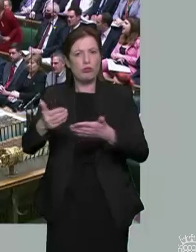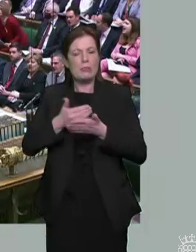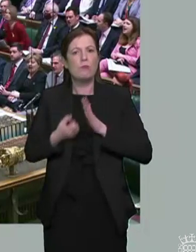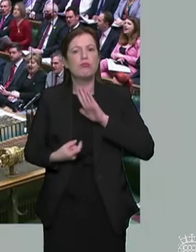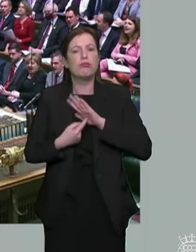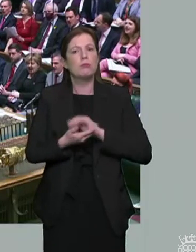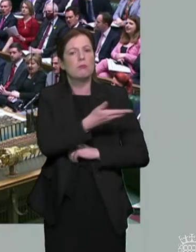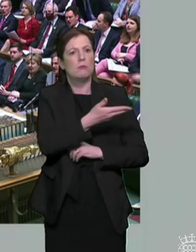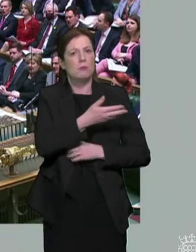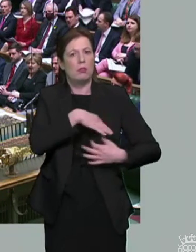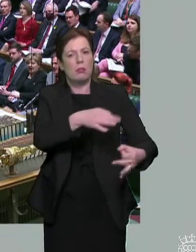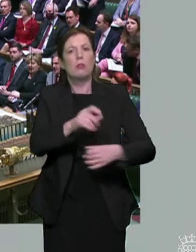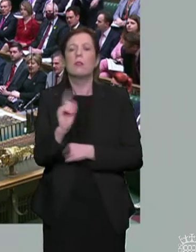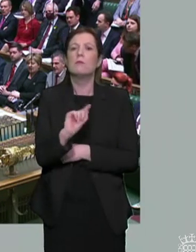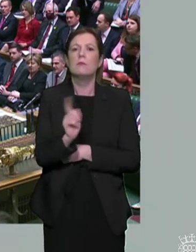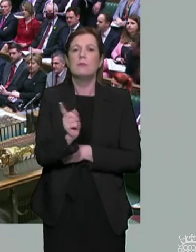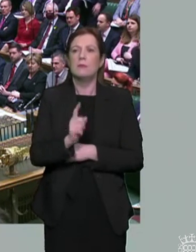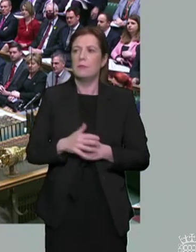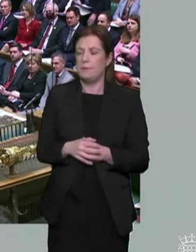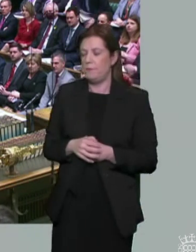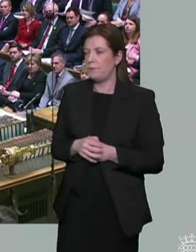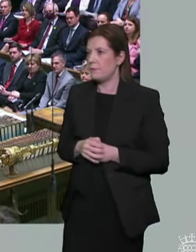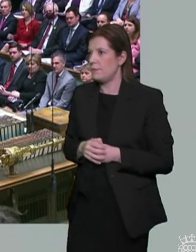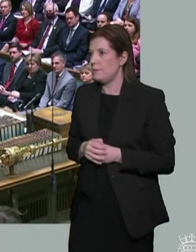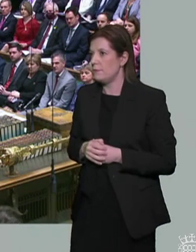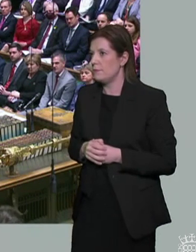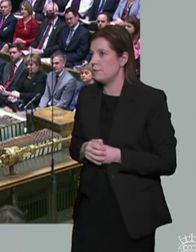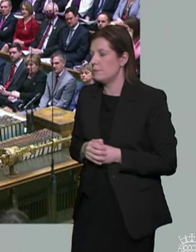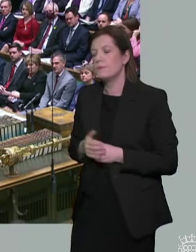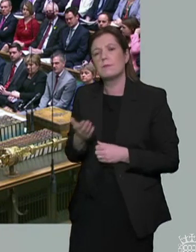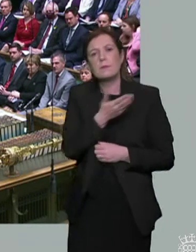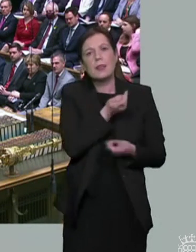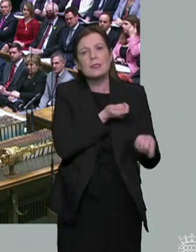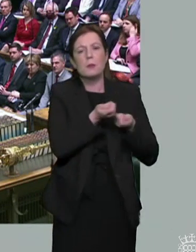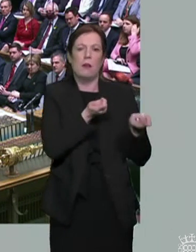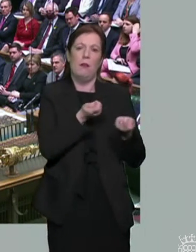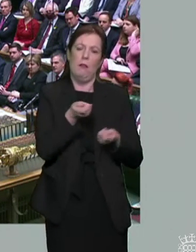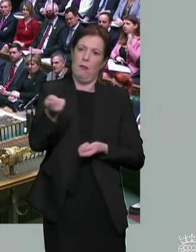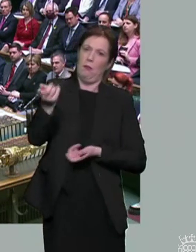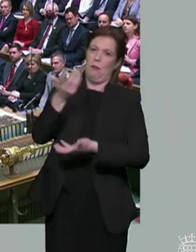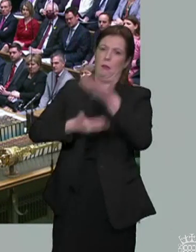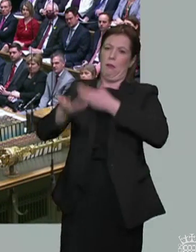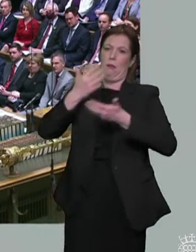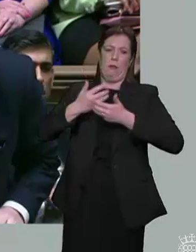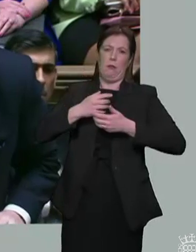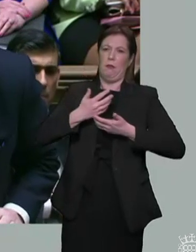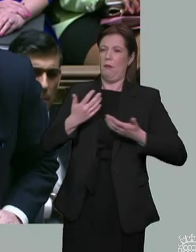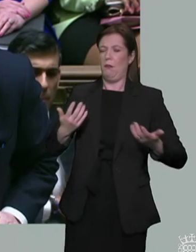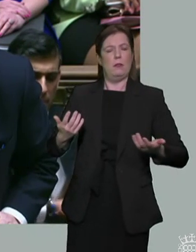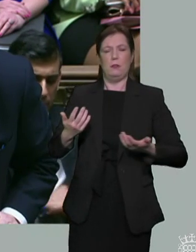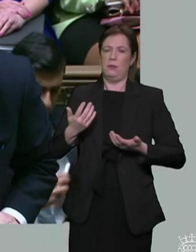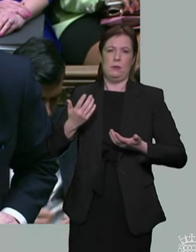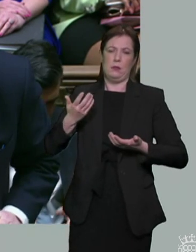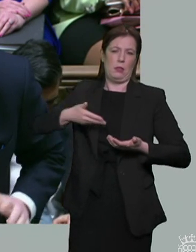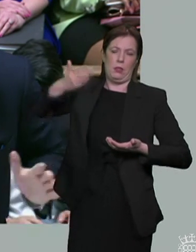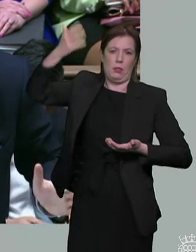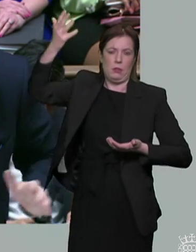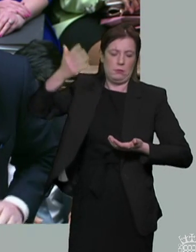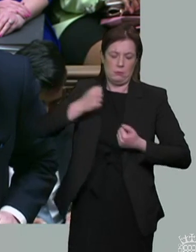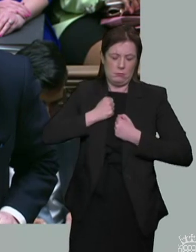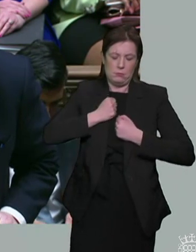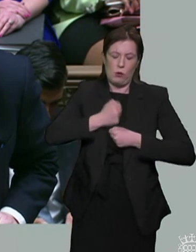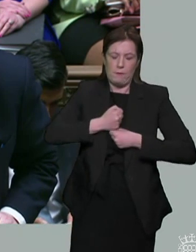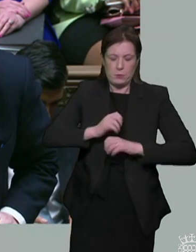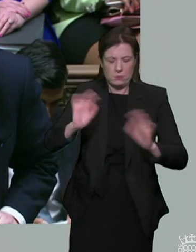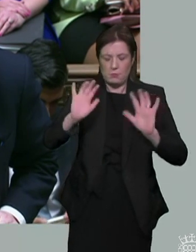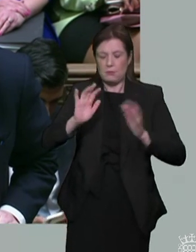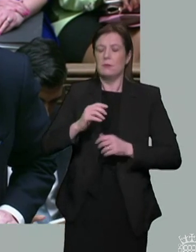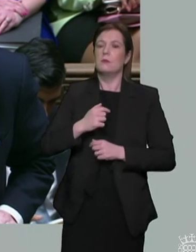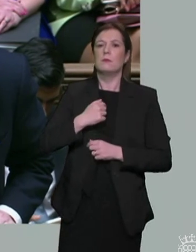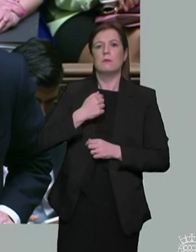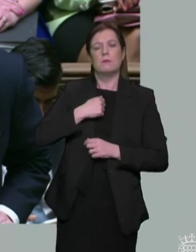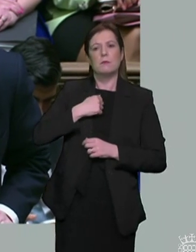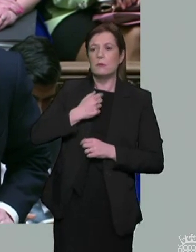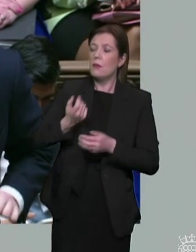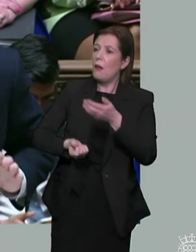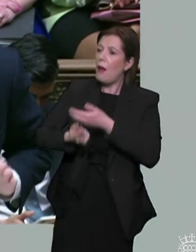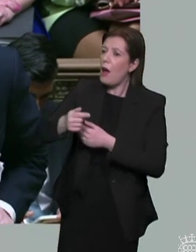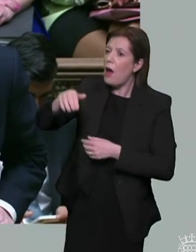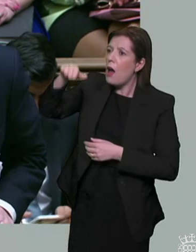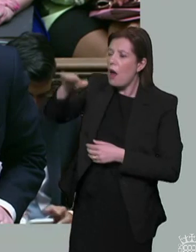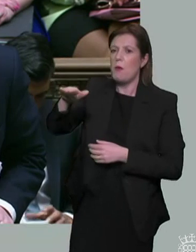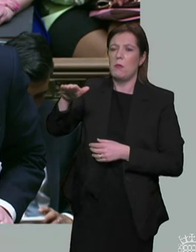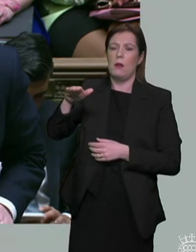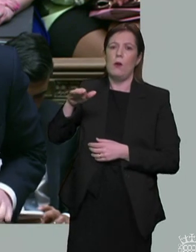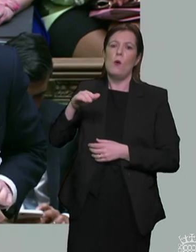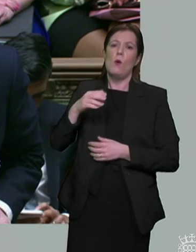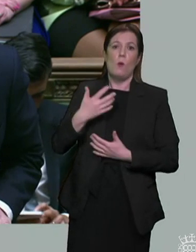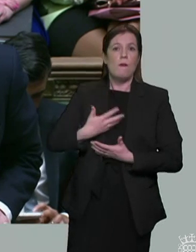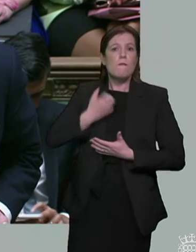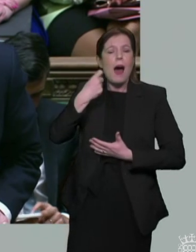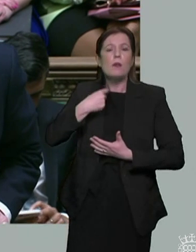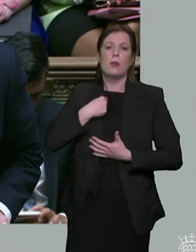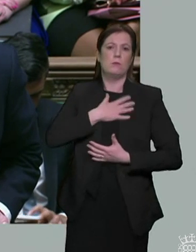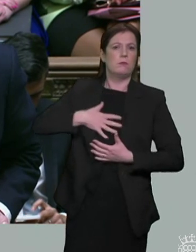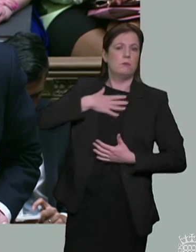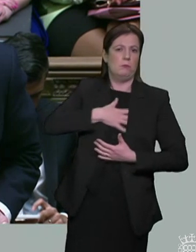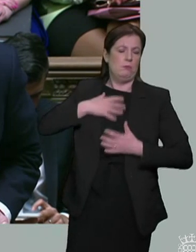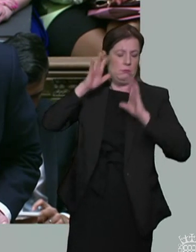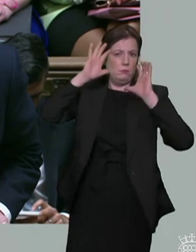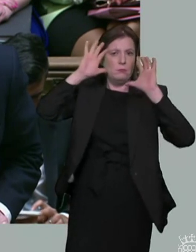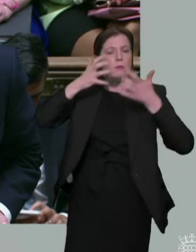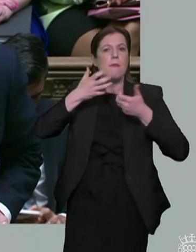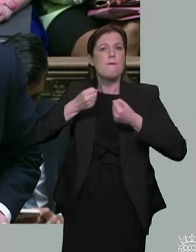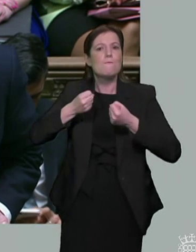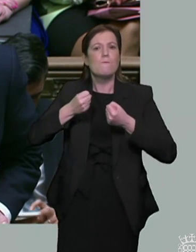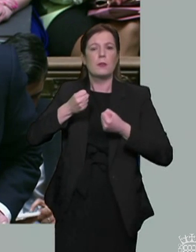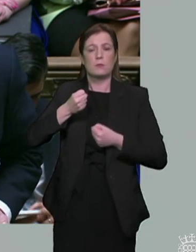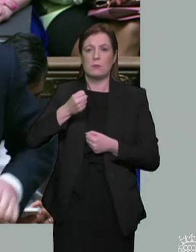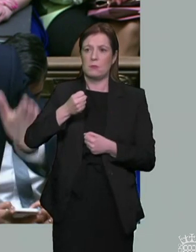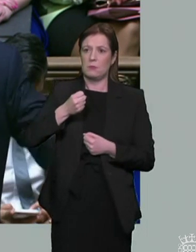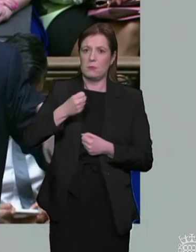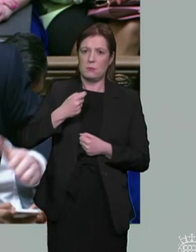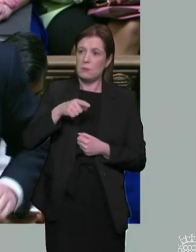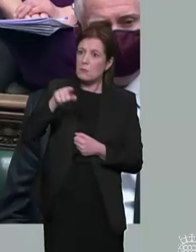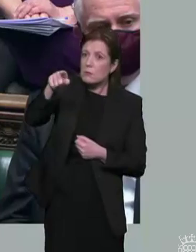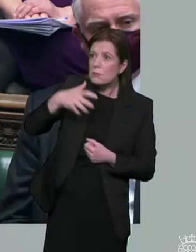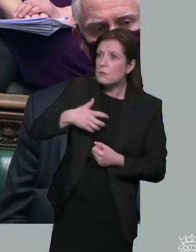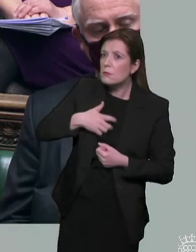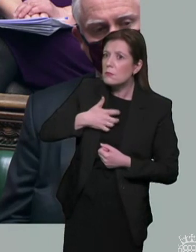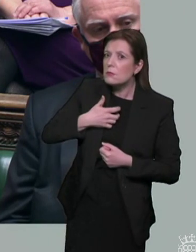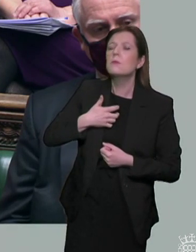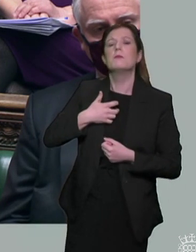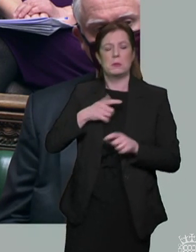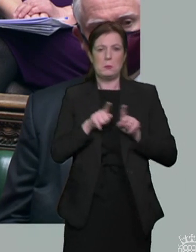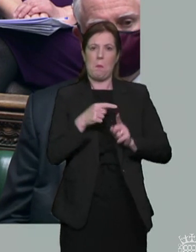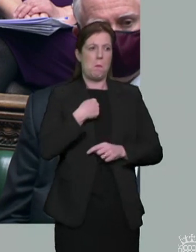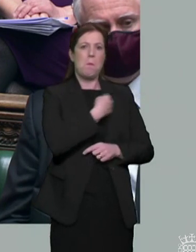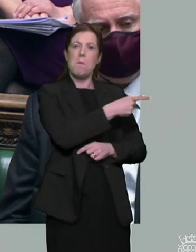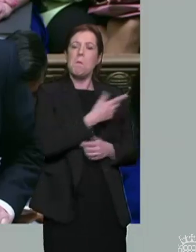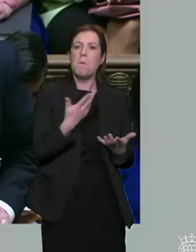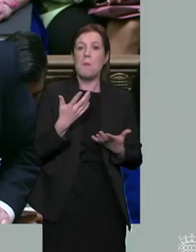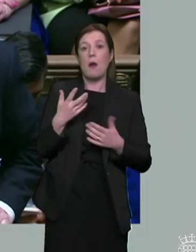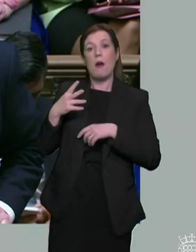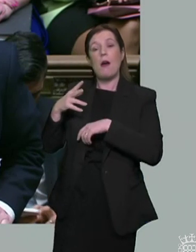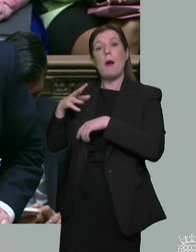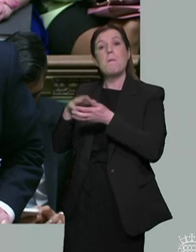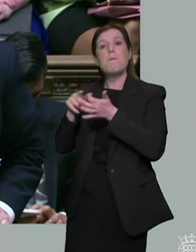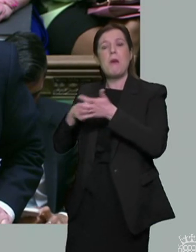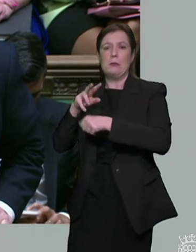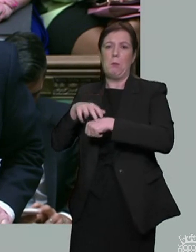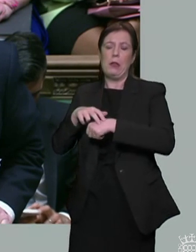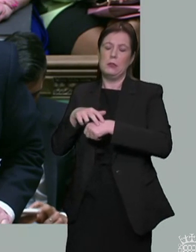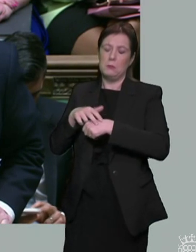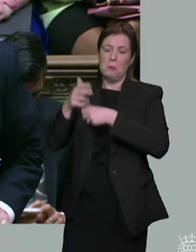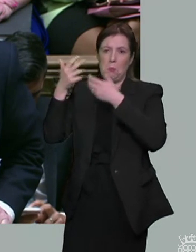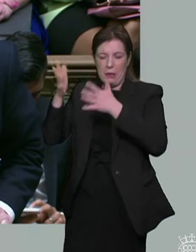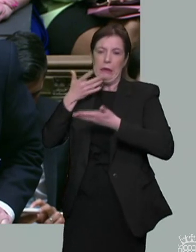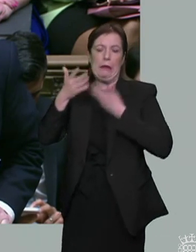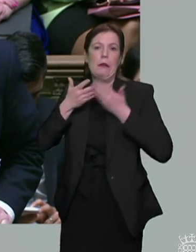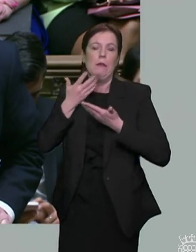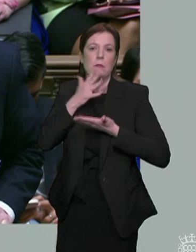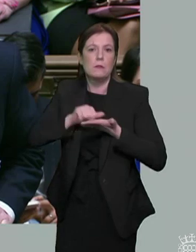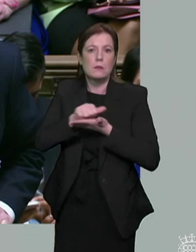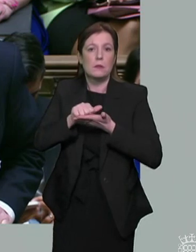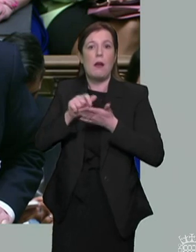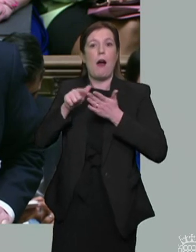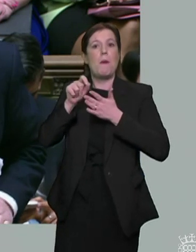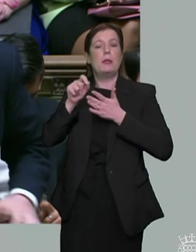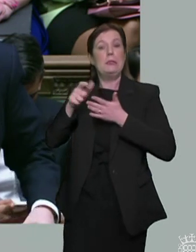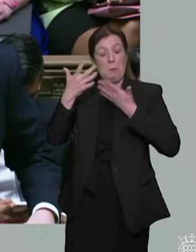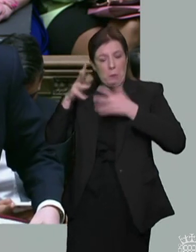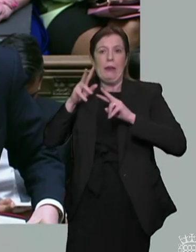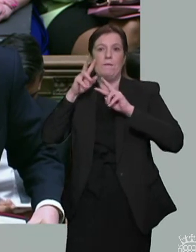I think that that is a completely ridiculous characterisation of the response of the Government, because of course the reports of the incident are deeply distressing and deeply concerning—everybody shares the honourable Lady’s feelings about that—but the Metropolitan police have rightly apologised and the Independent Office for Police Conduct is investigating.